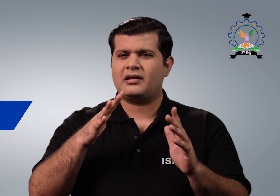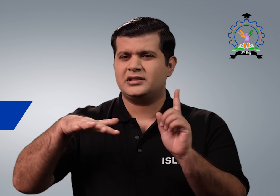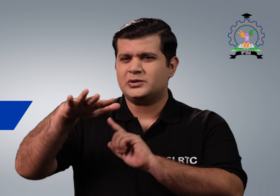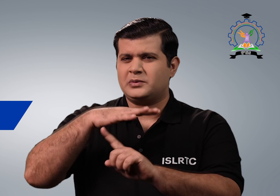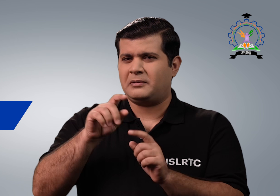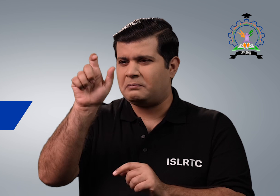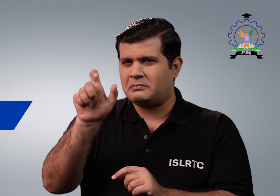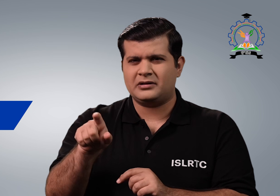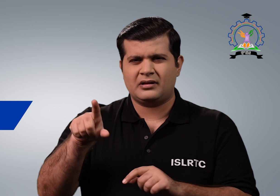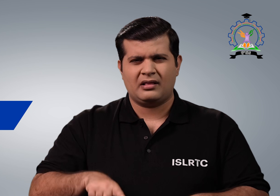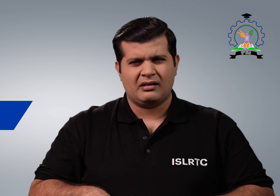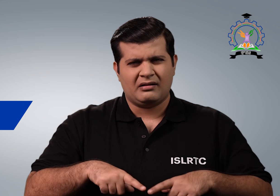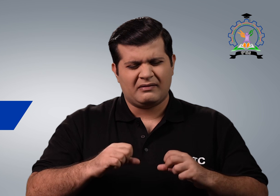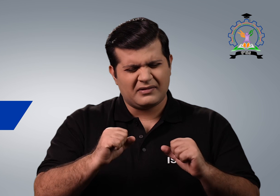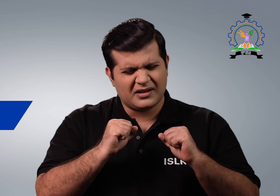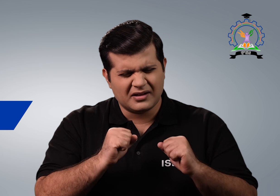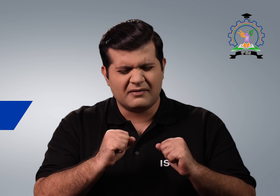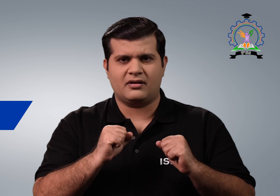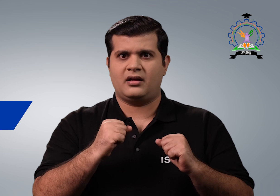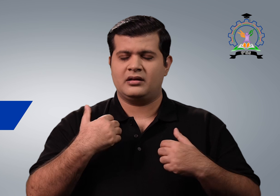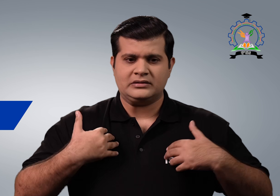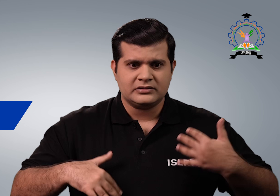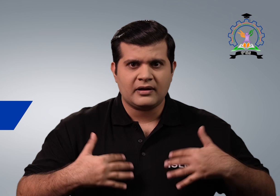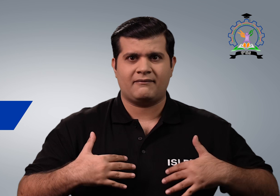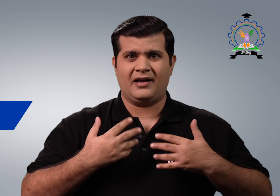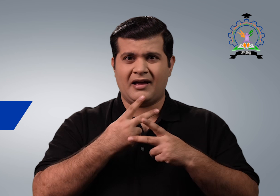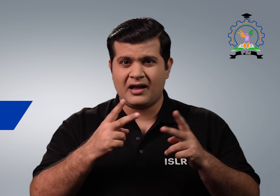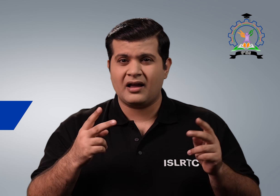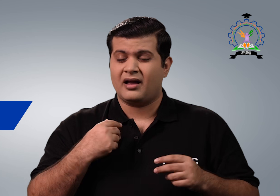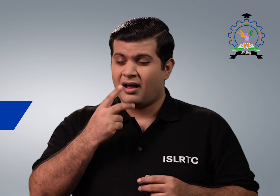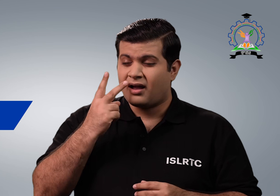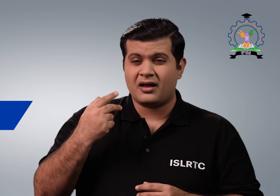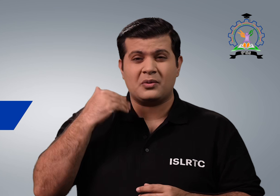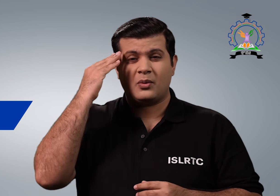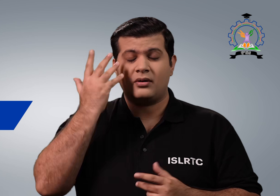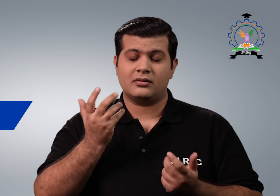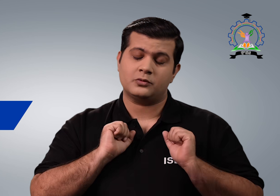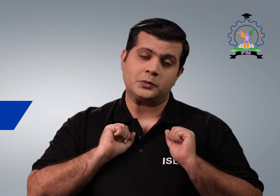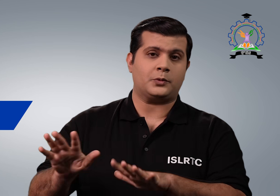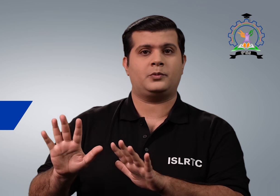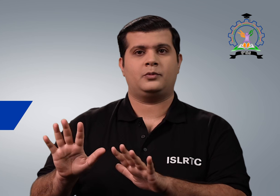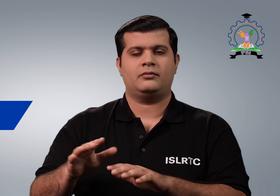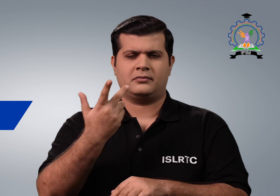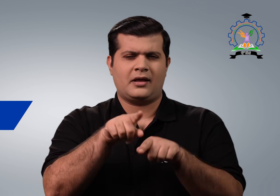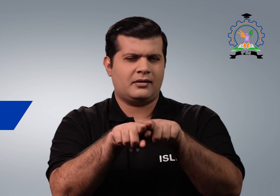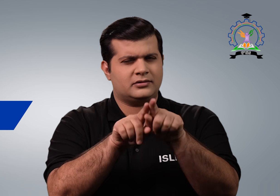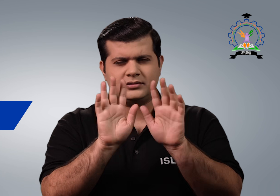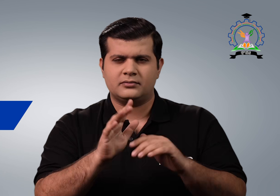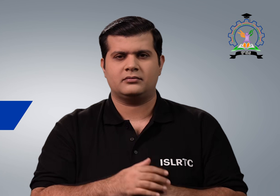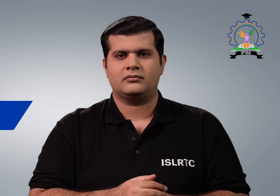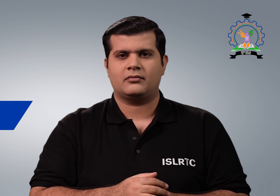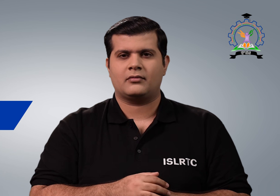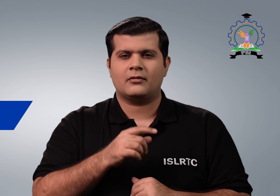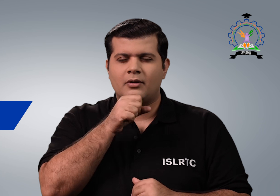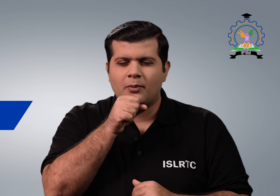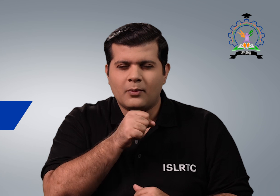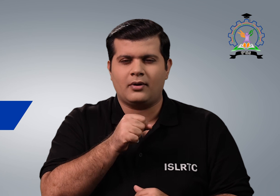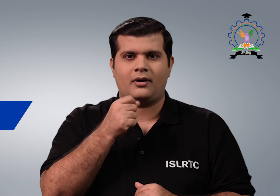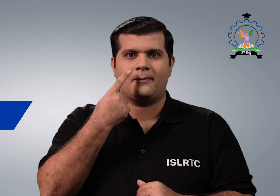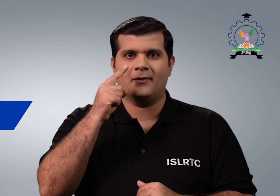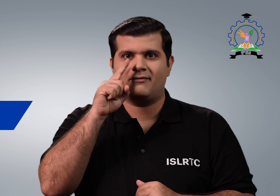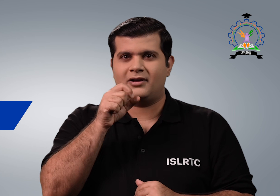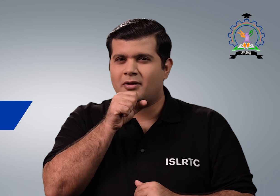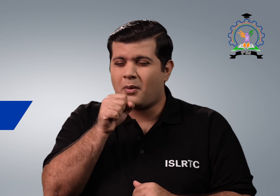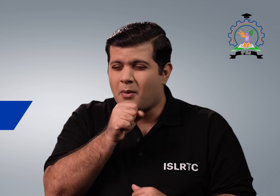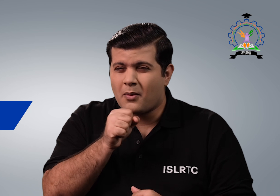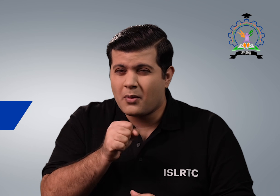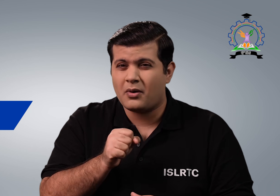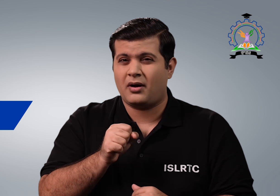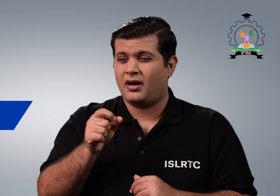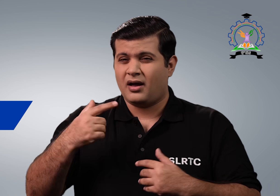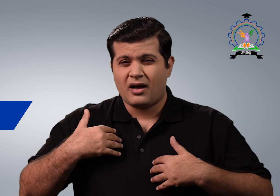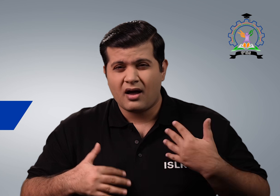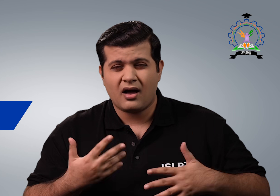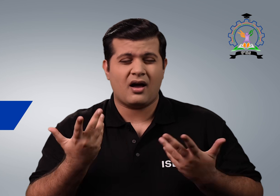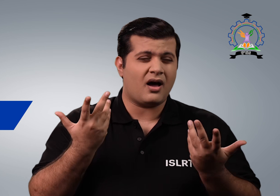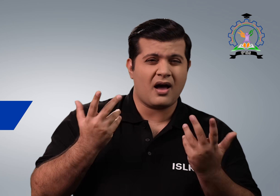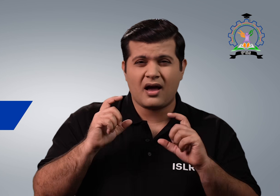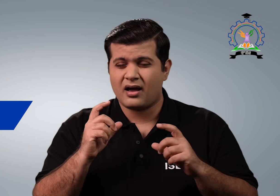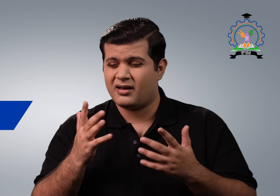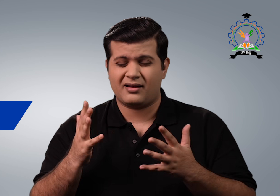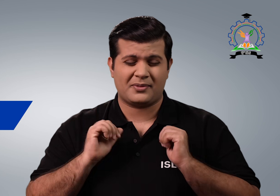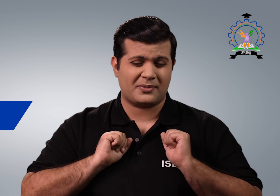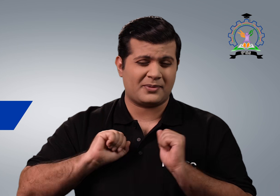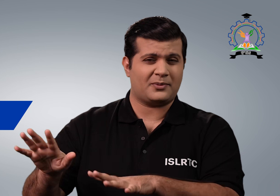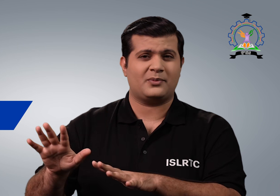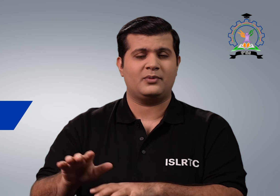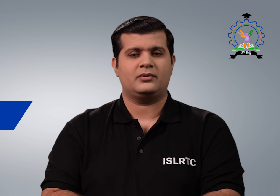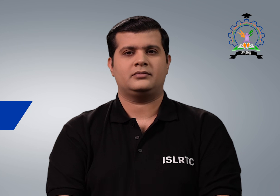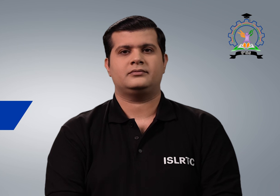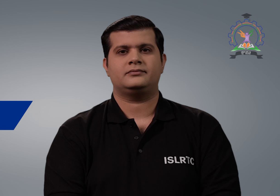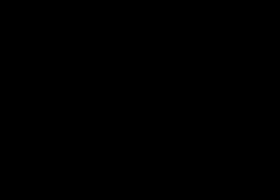Deserted means leaving someone in a difficult situation, particularly when you are aware of their suffering. For Example children may desert their elderly parents by abandoning them when they become old.